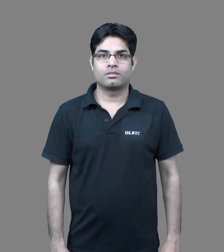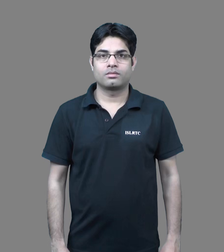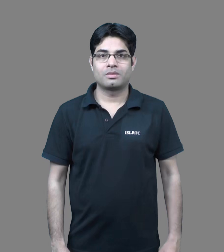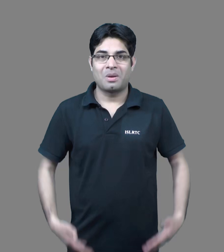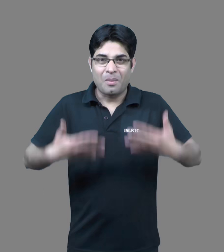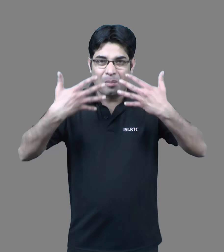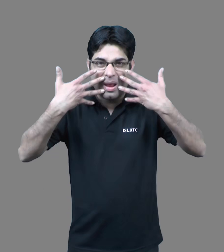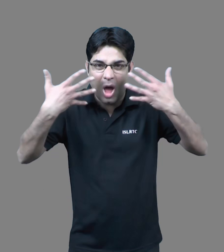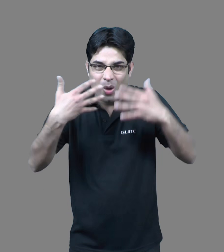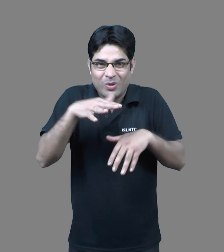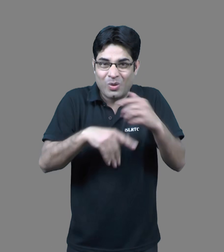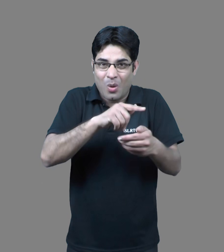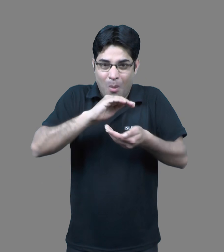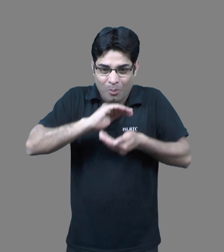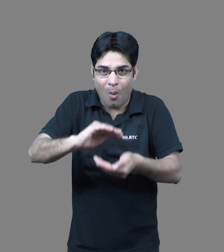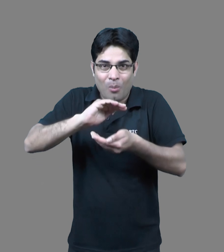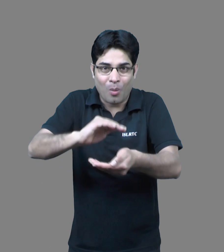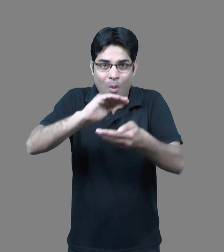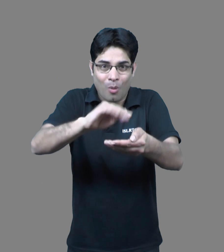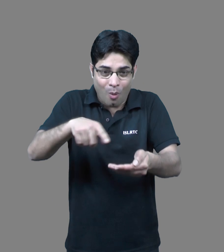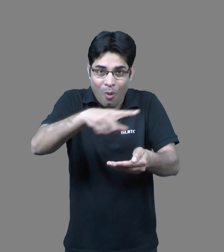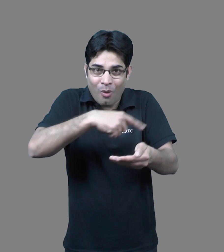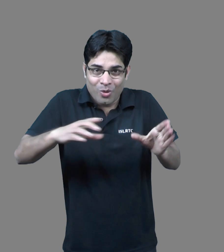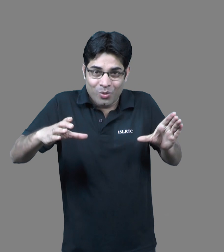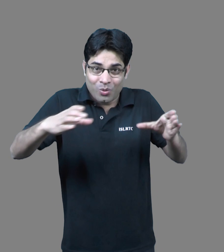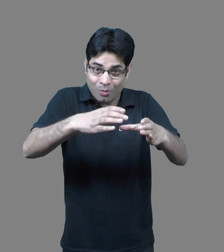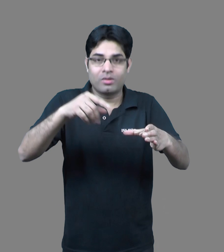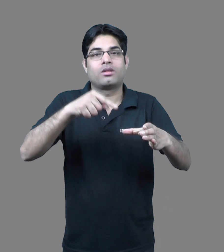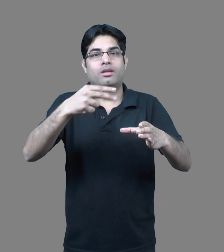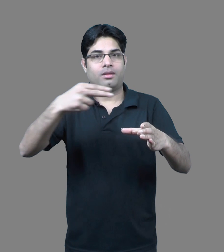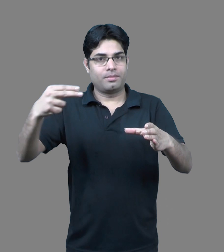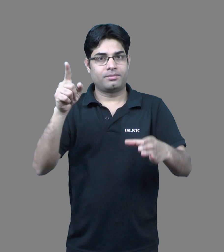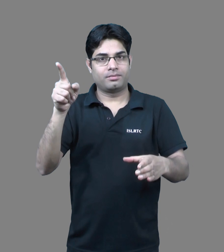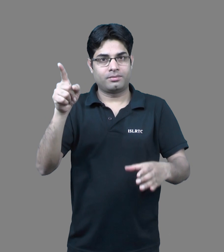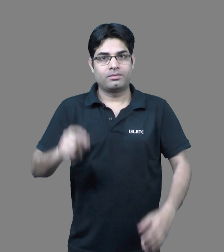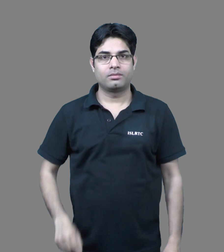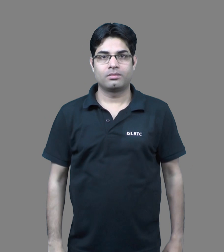Litter of Kittens